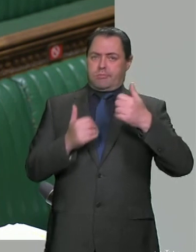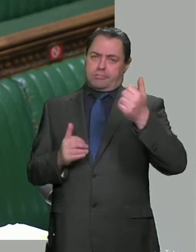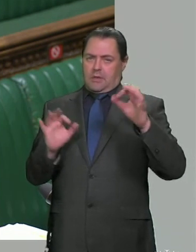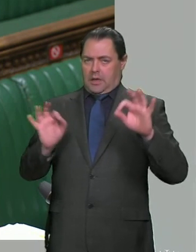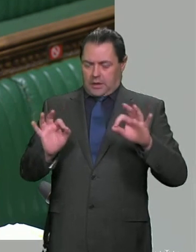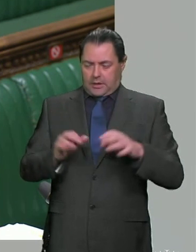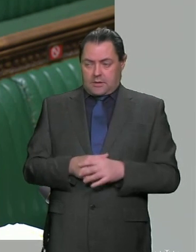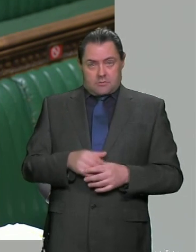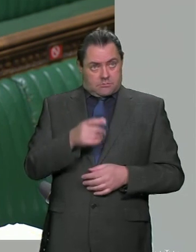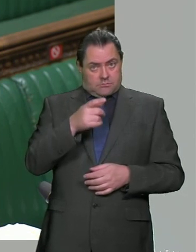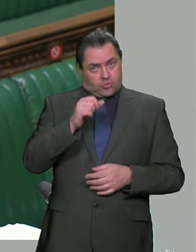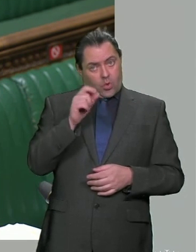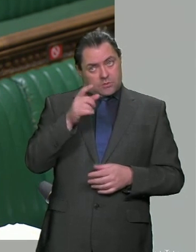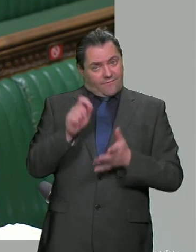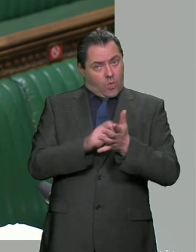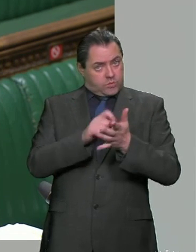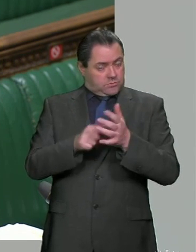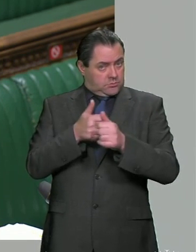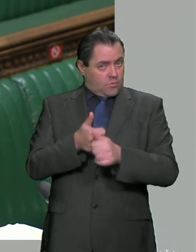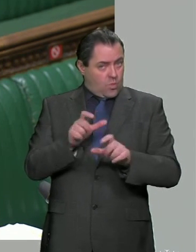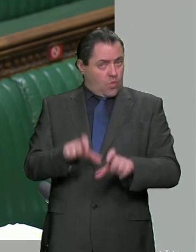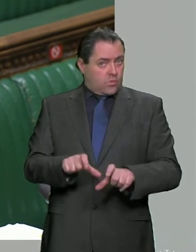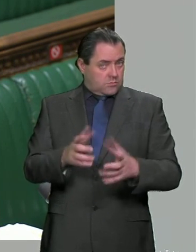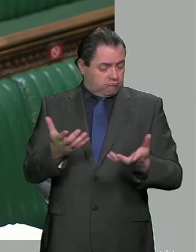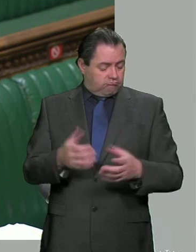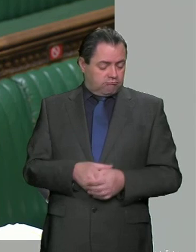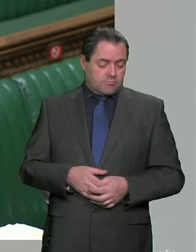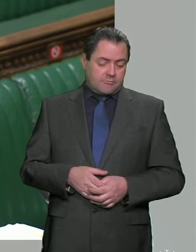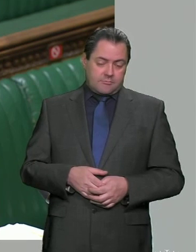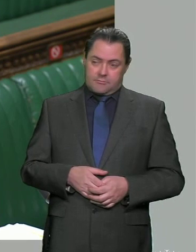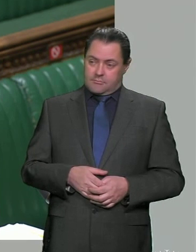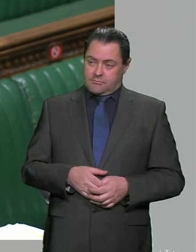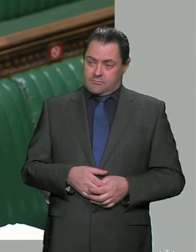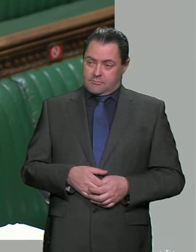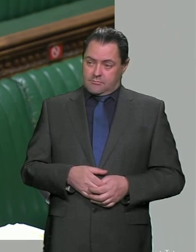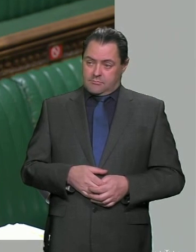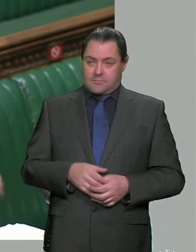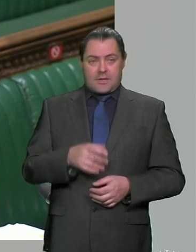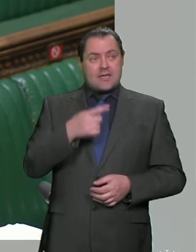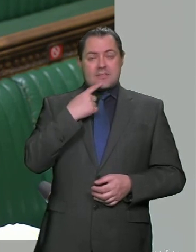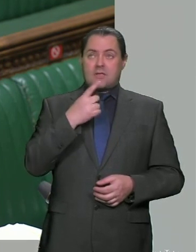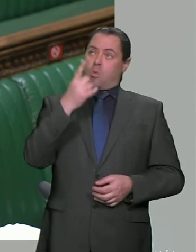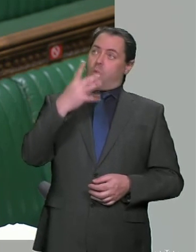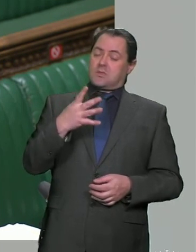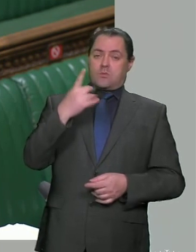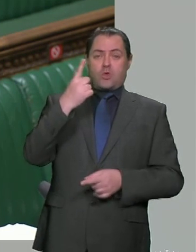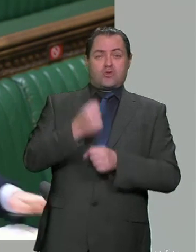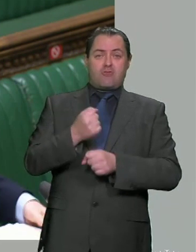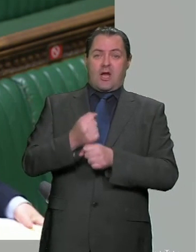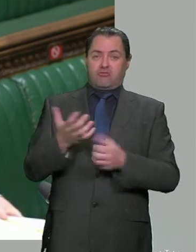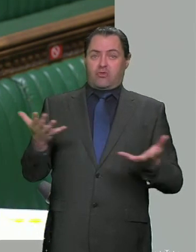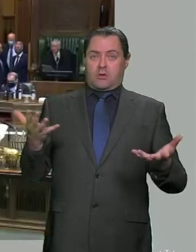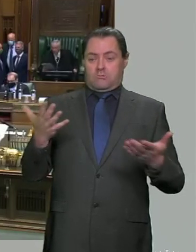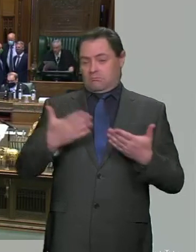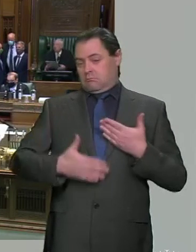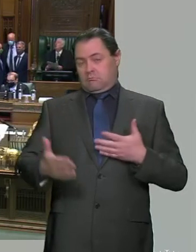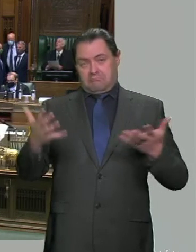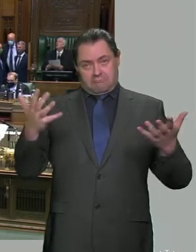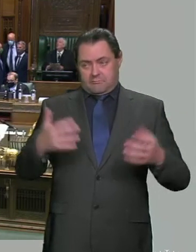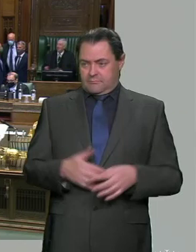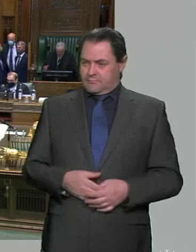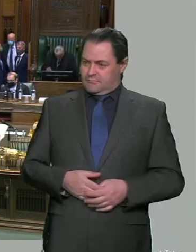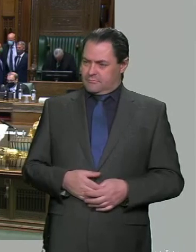That was what the people of Scotland rightly voted for, and they did so in the belief that it was a once-in-a-generation event.